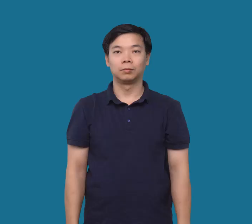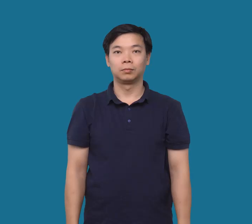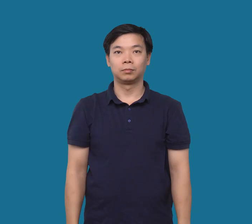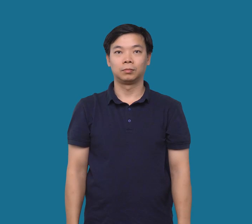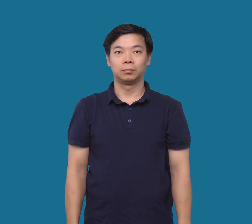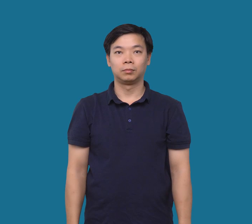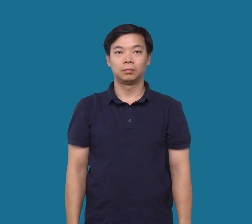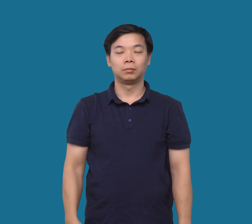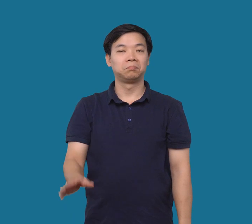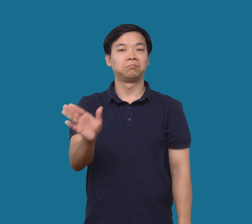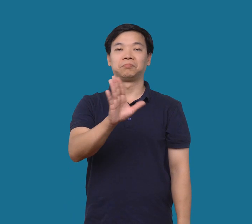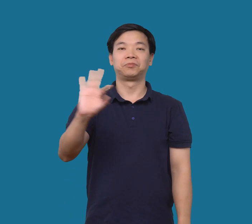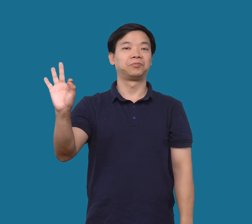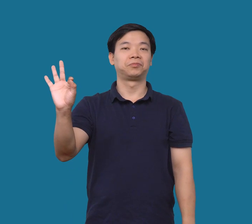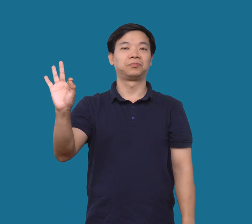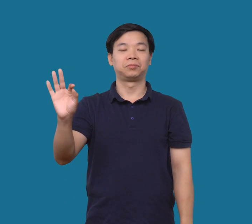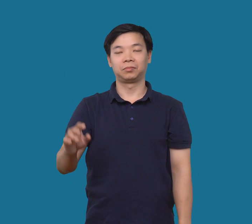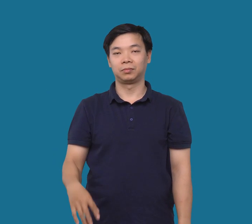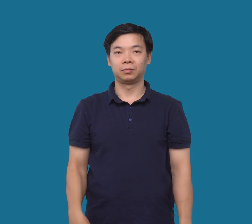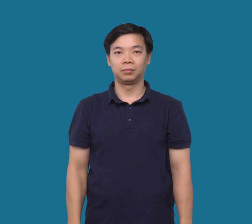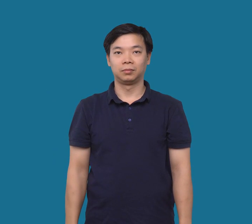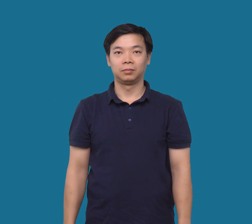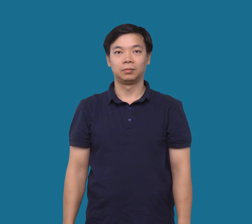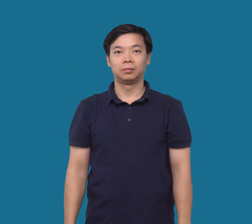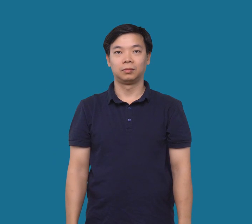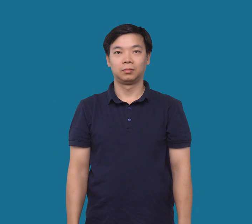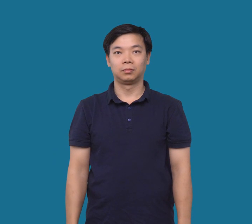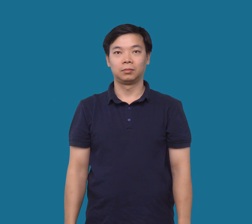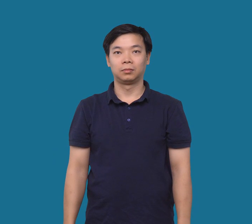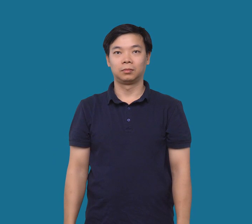bình thường